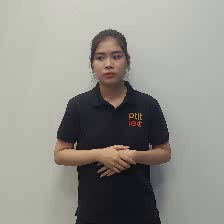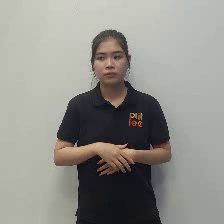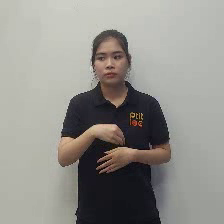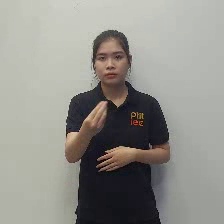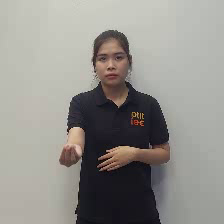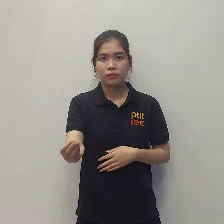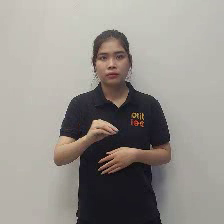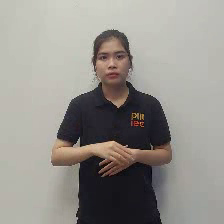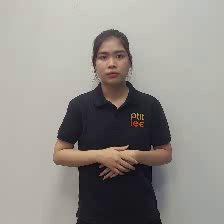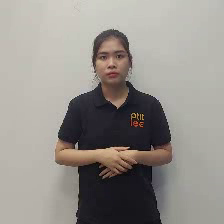Mua